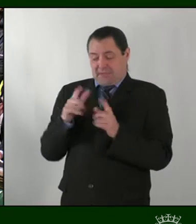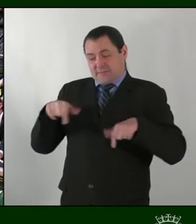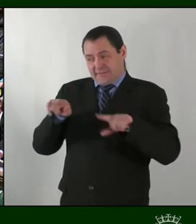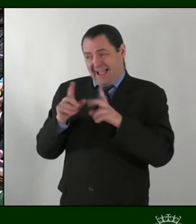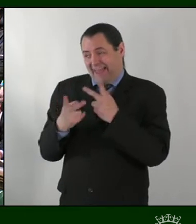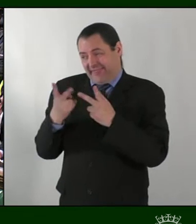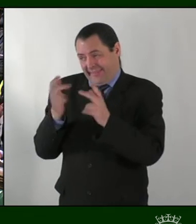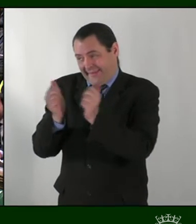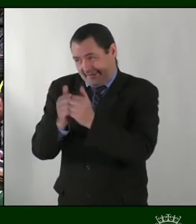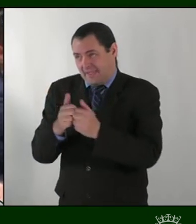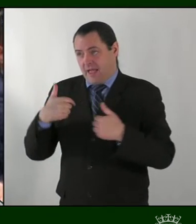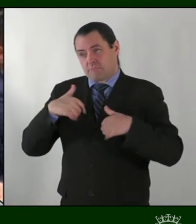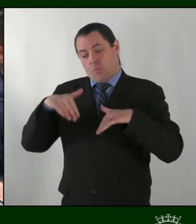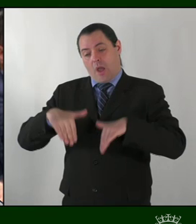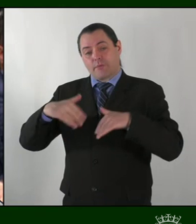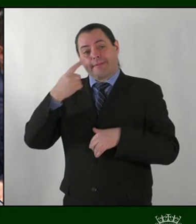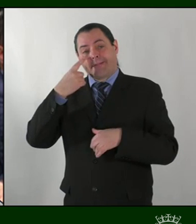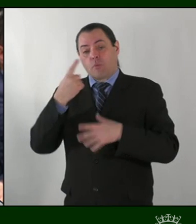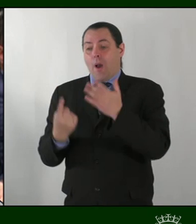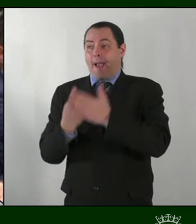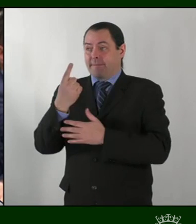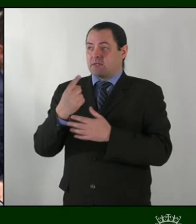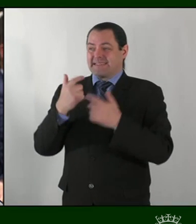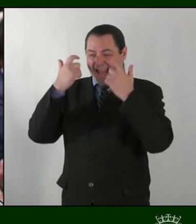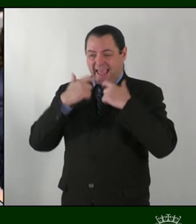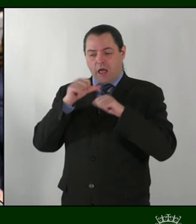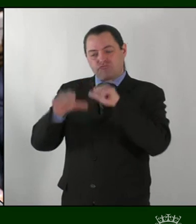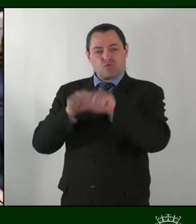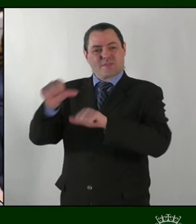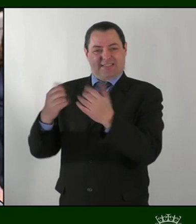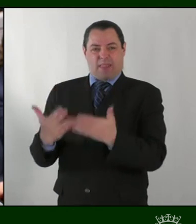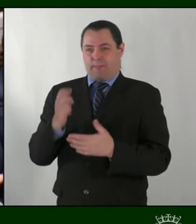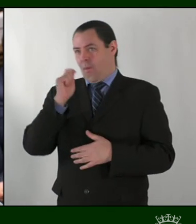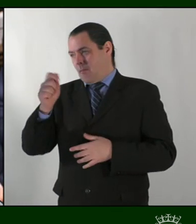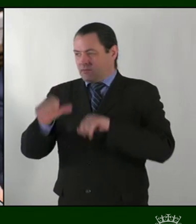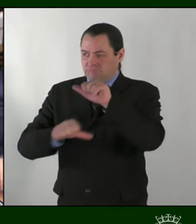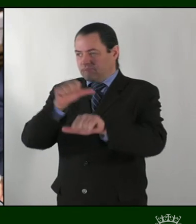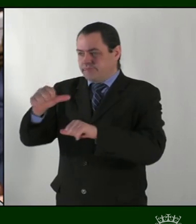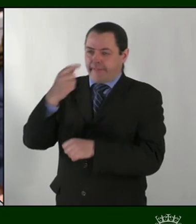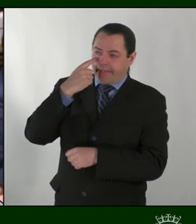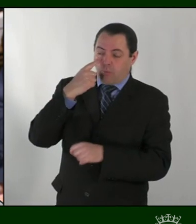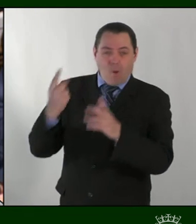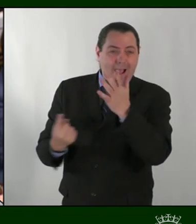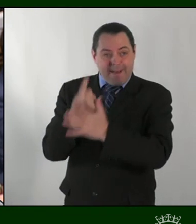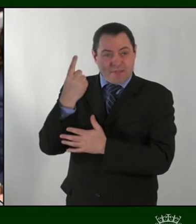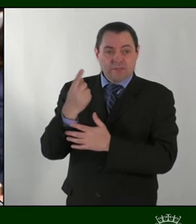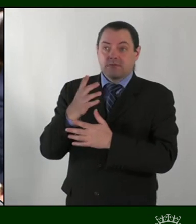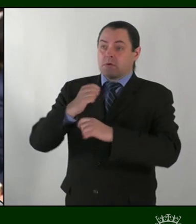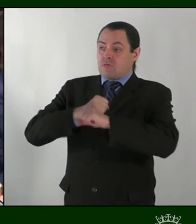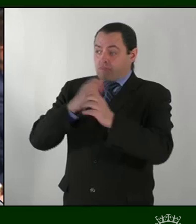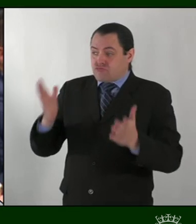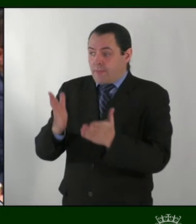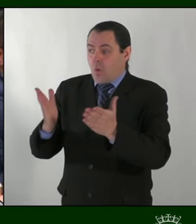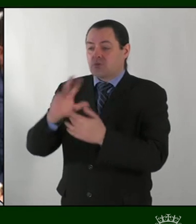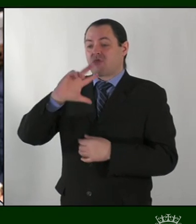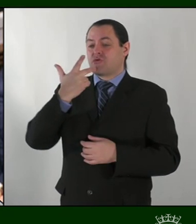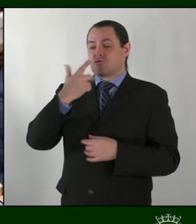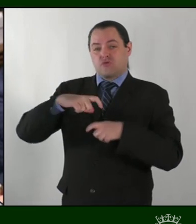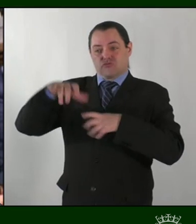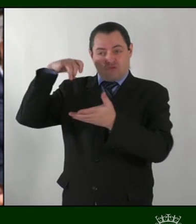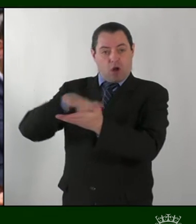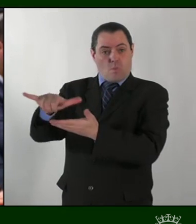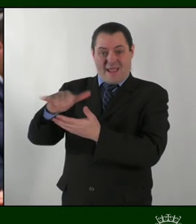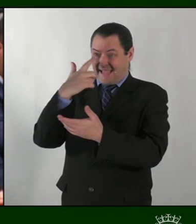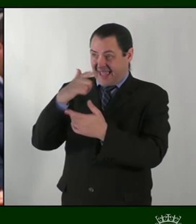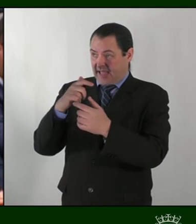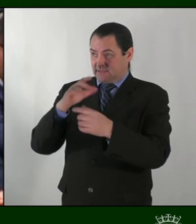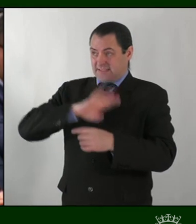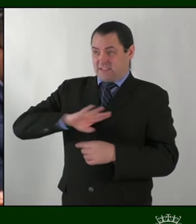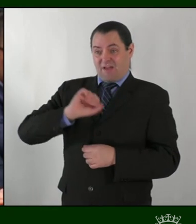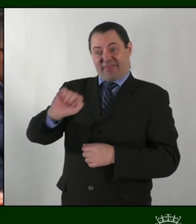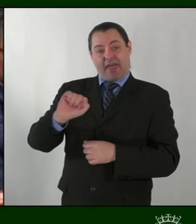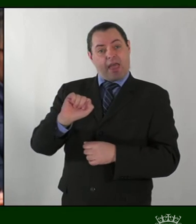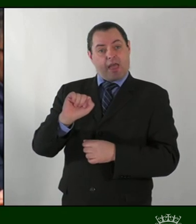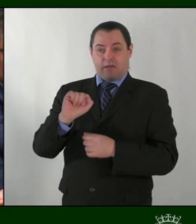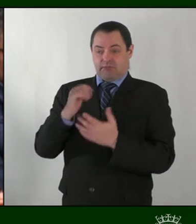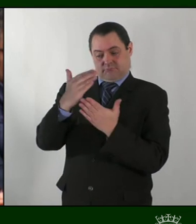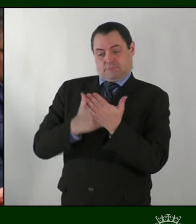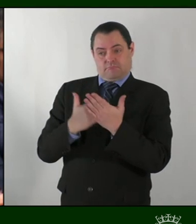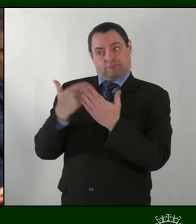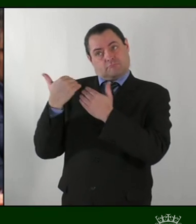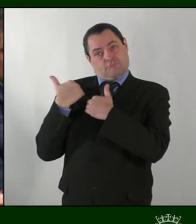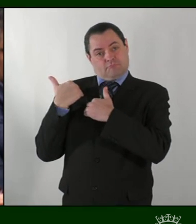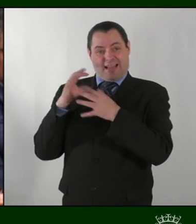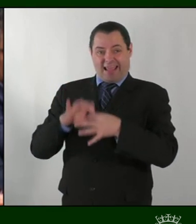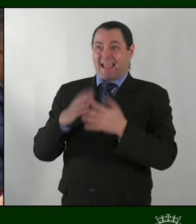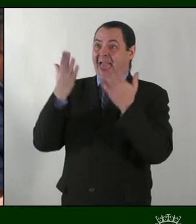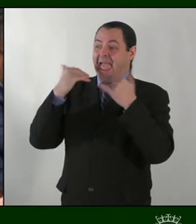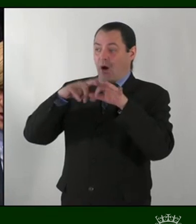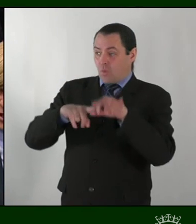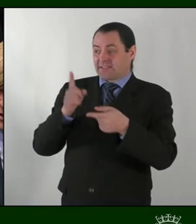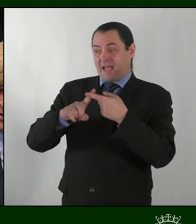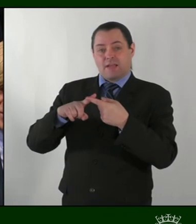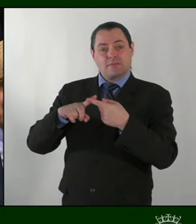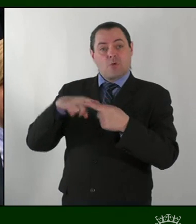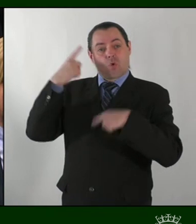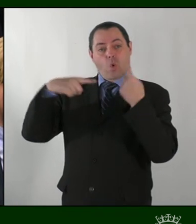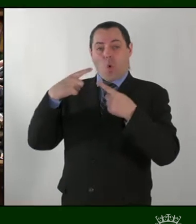I wait to see the outcome of the various legal processes that are currently under way to see whether the promoters of the third runway can satisfy their legal obligations on air quality and, indeed, noise pollution.